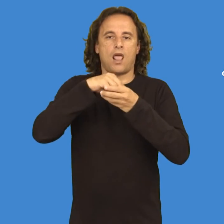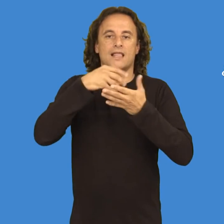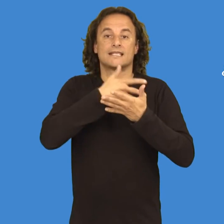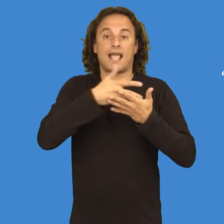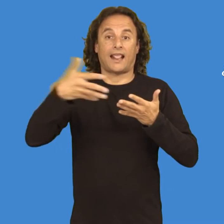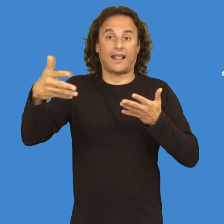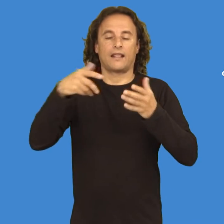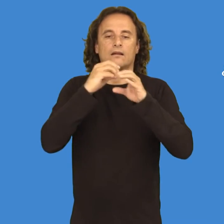sangre